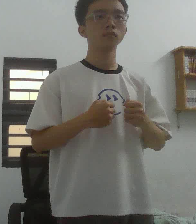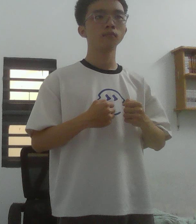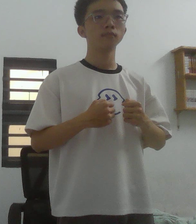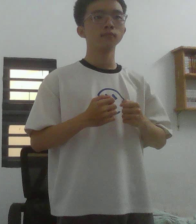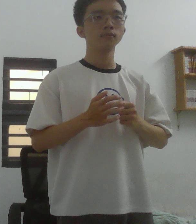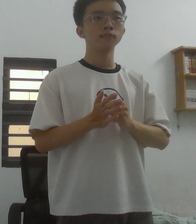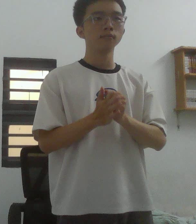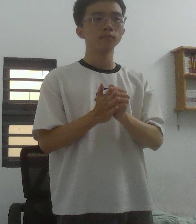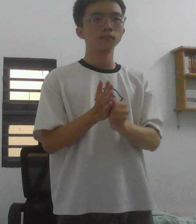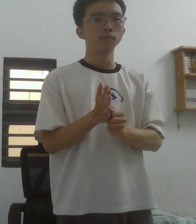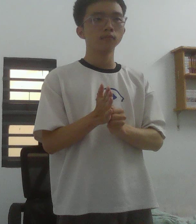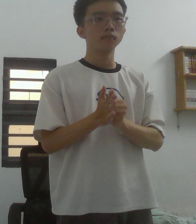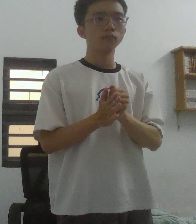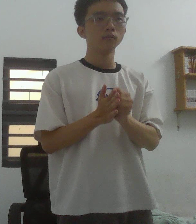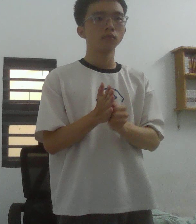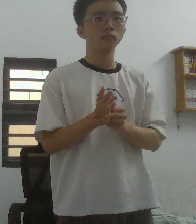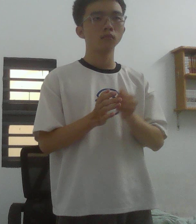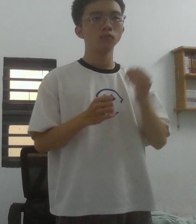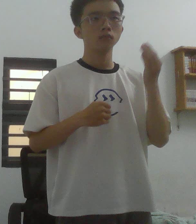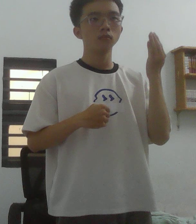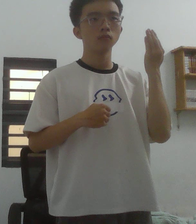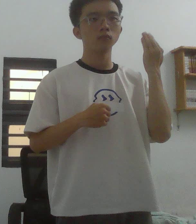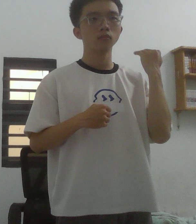thang truoc